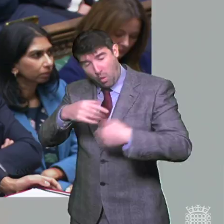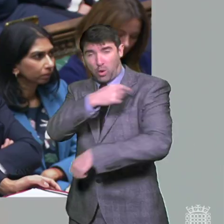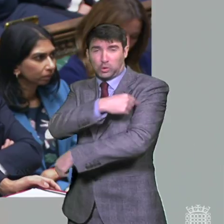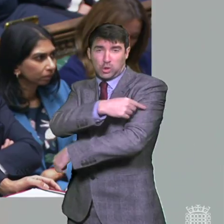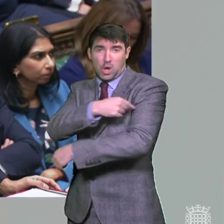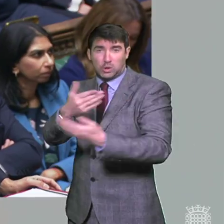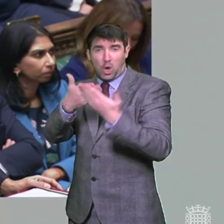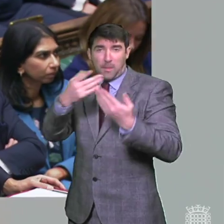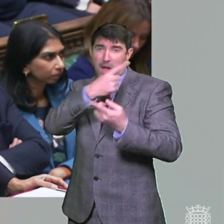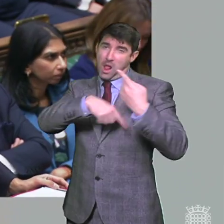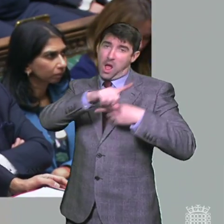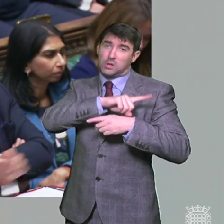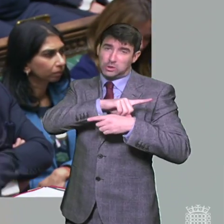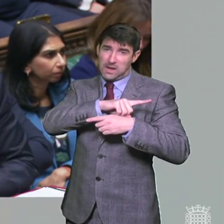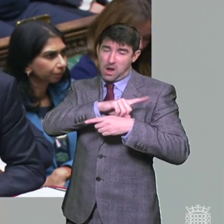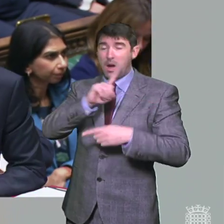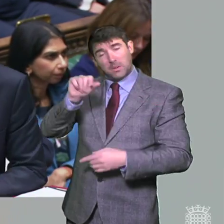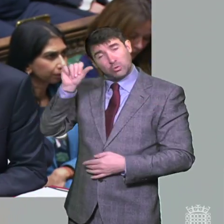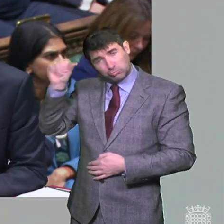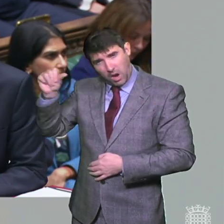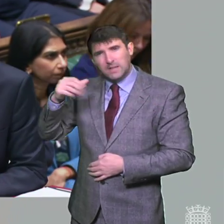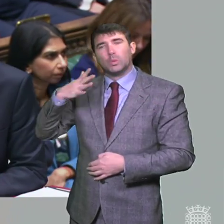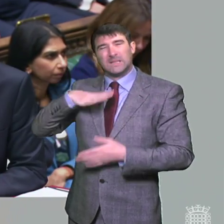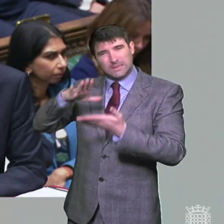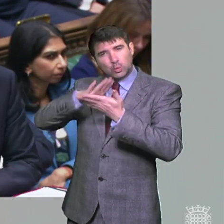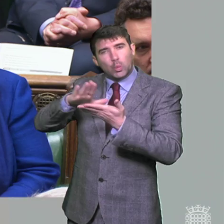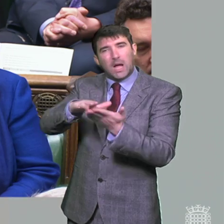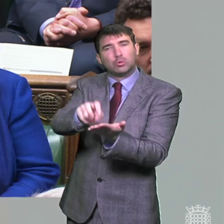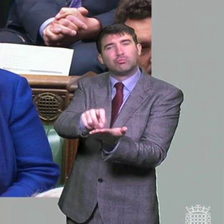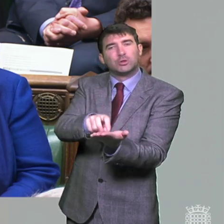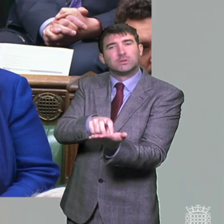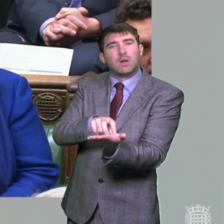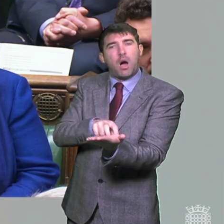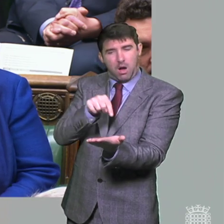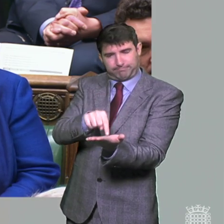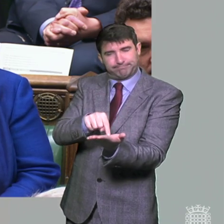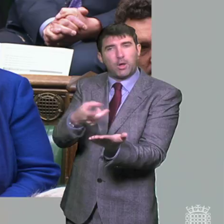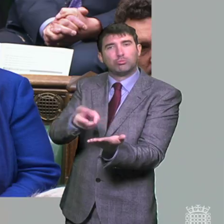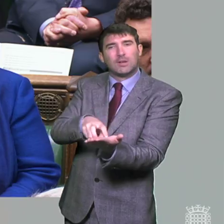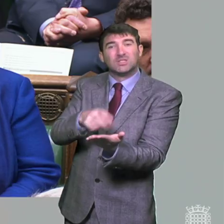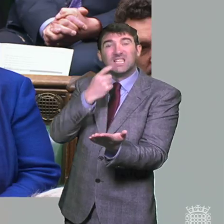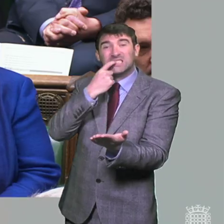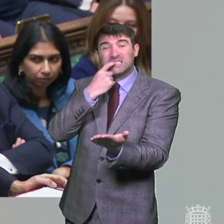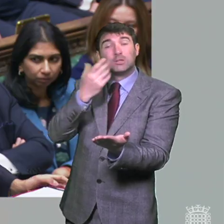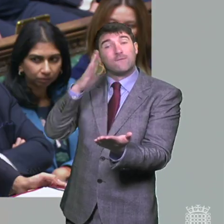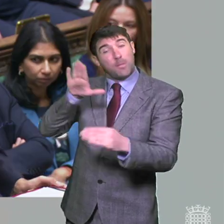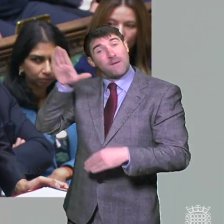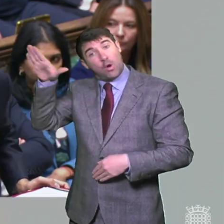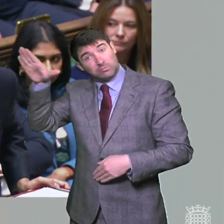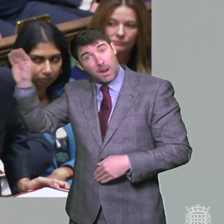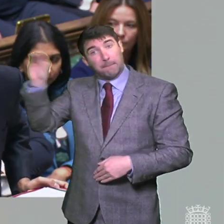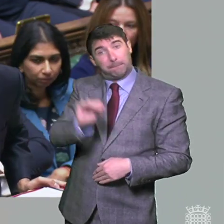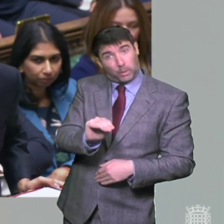We are working in particular to simplify registration for dentists who have not trained here so that they can practise here.